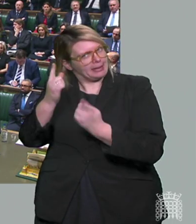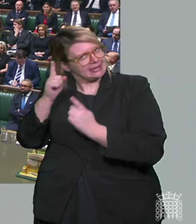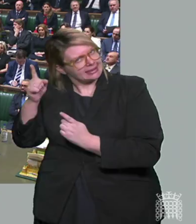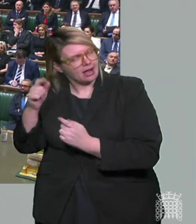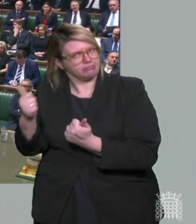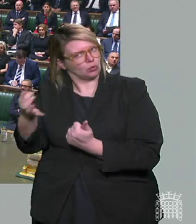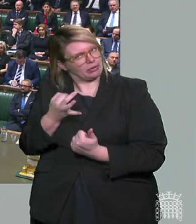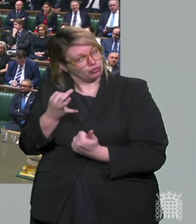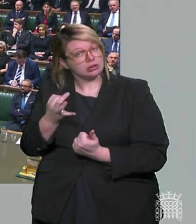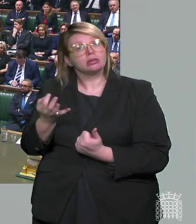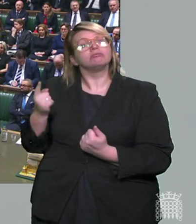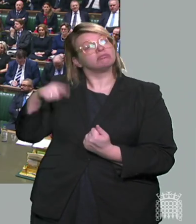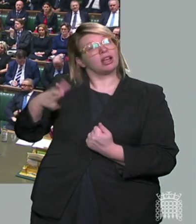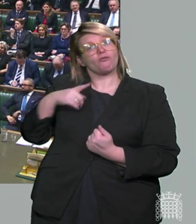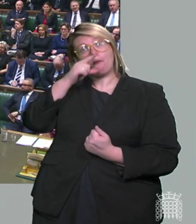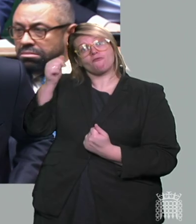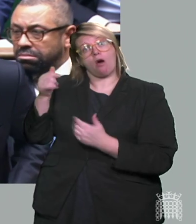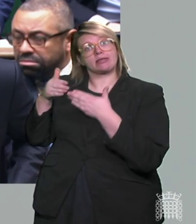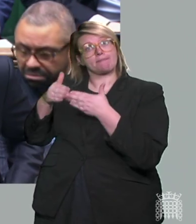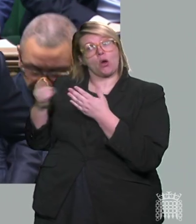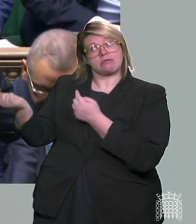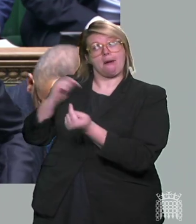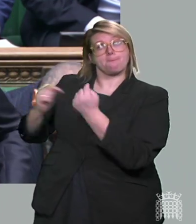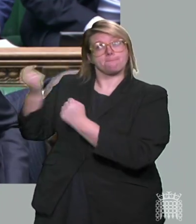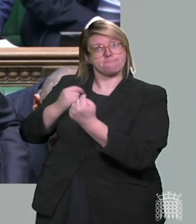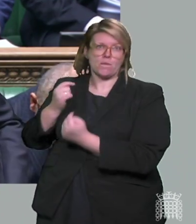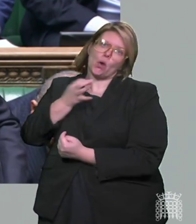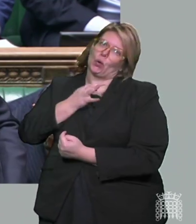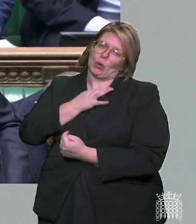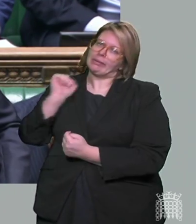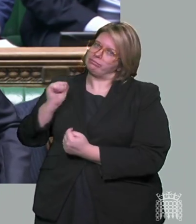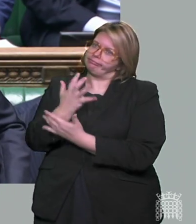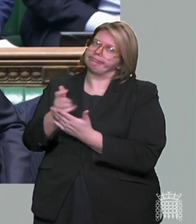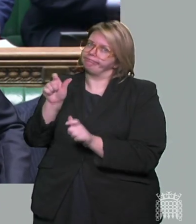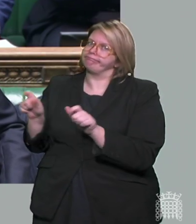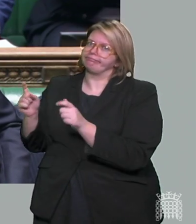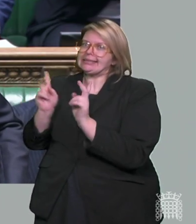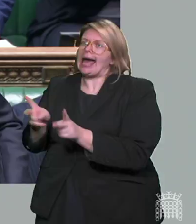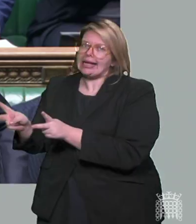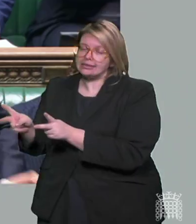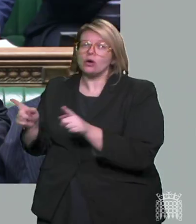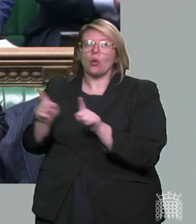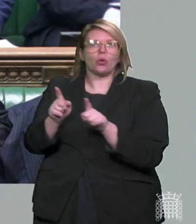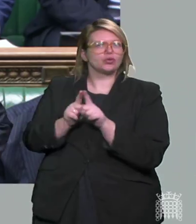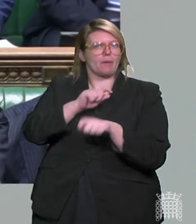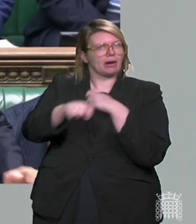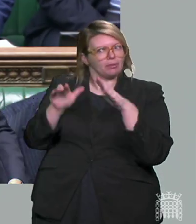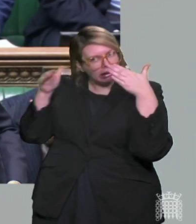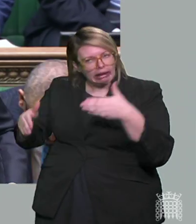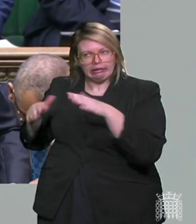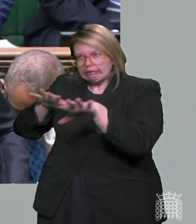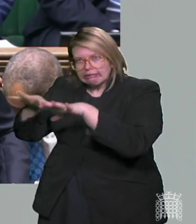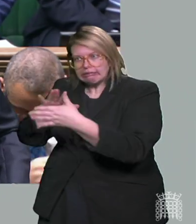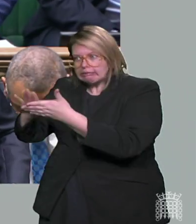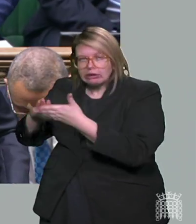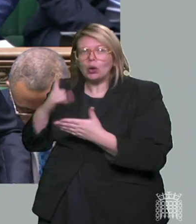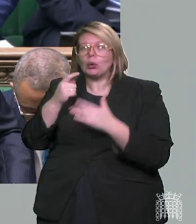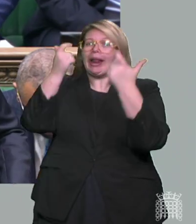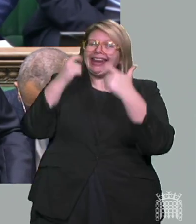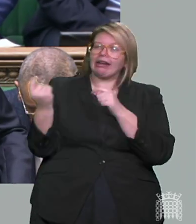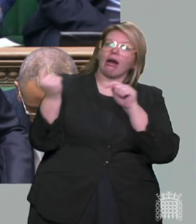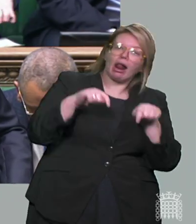She is right: illegal crossings put people’s lives at risk, divert resources away from those in genuine need, and are unfair on those who migrate here legally.